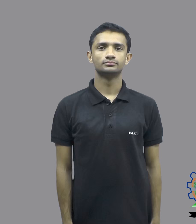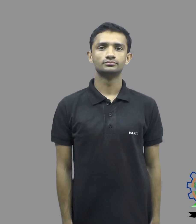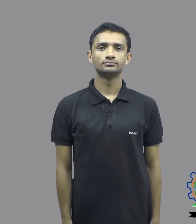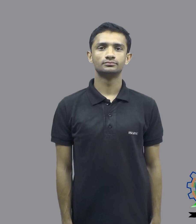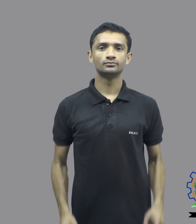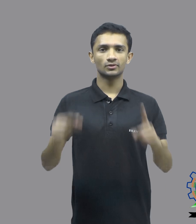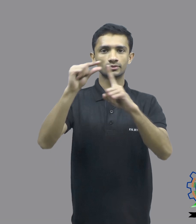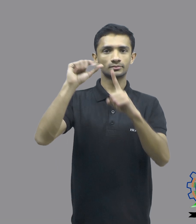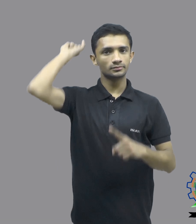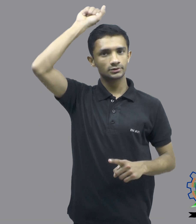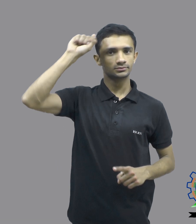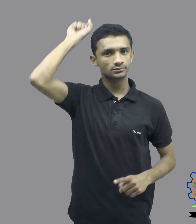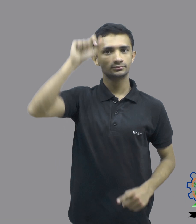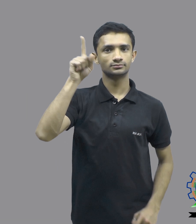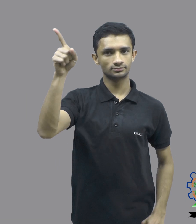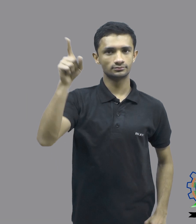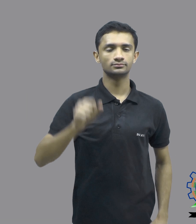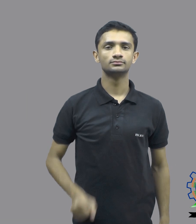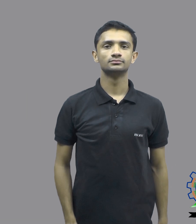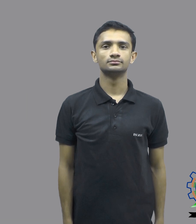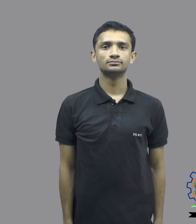Punjab